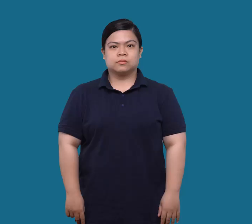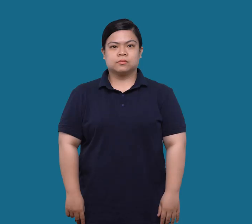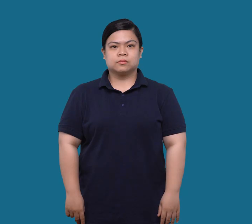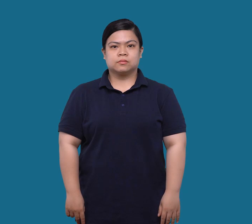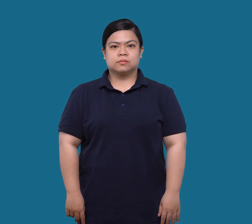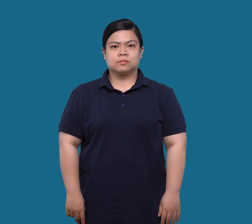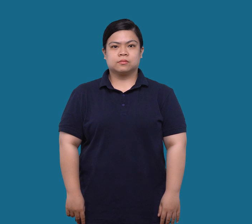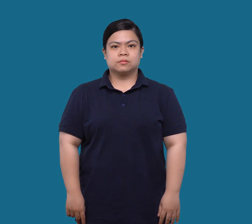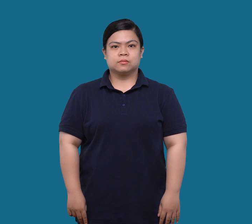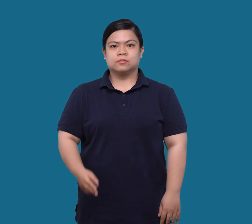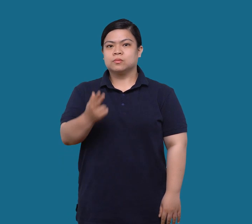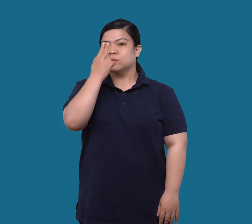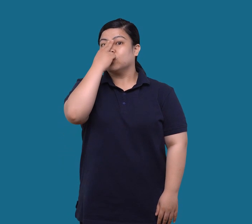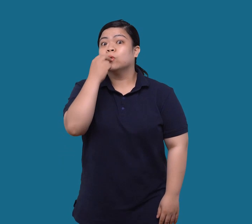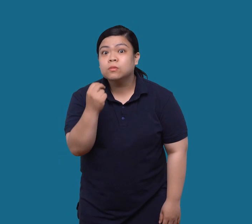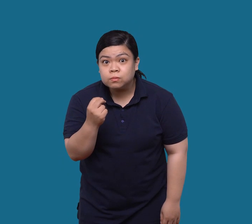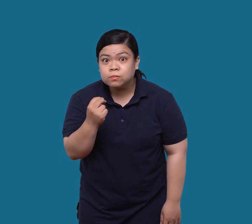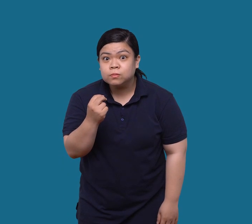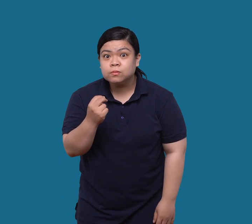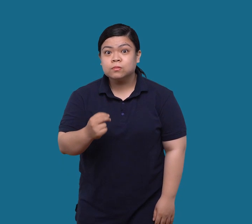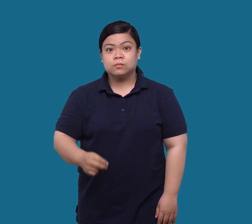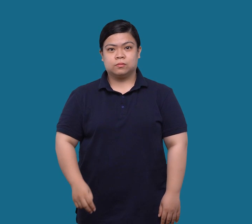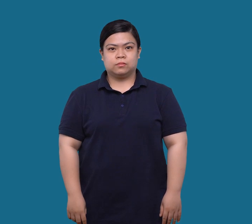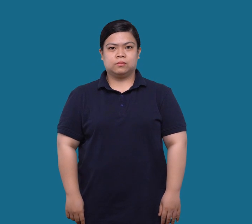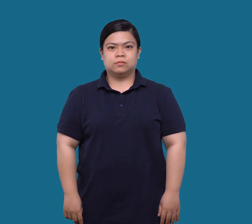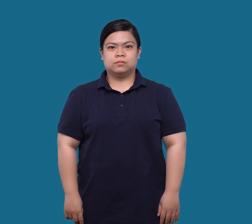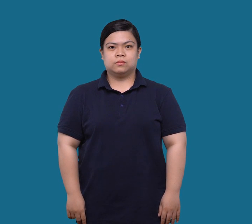muốn không?